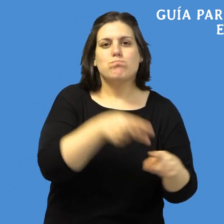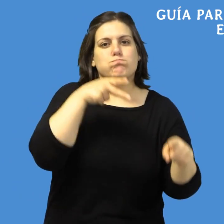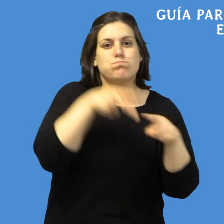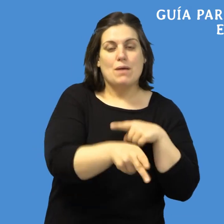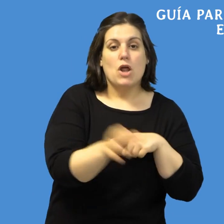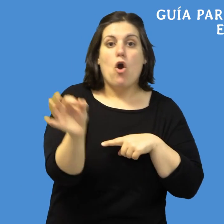evitar